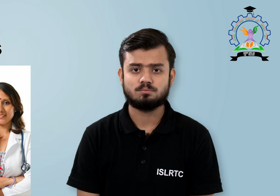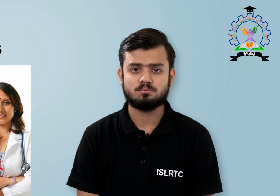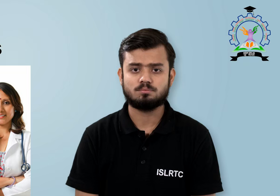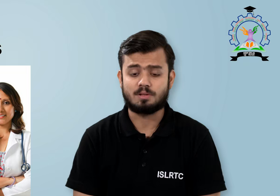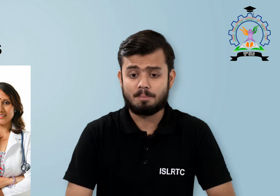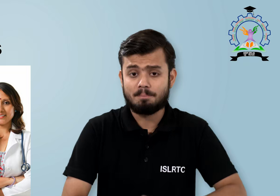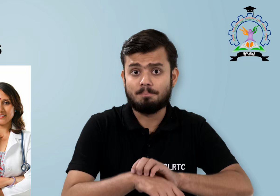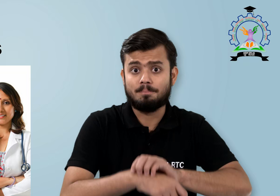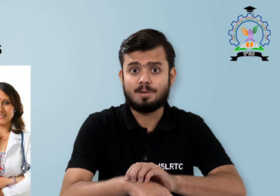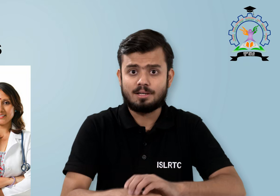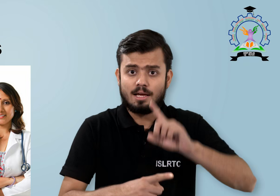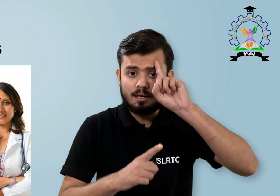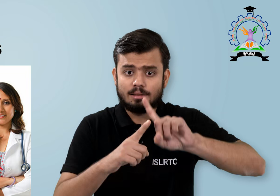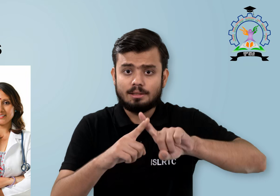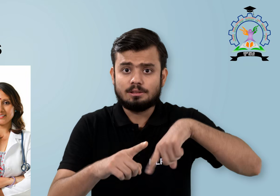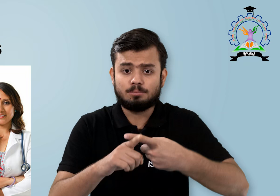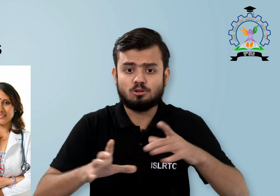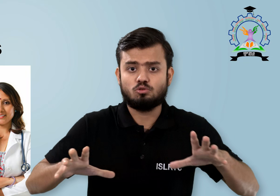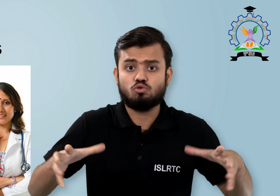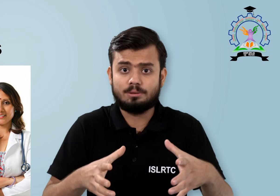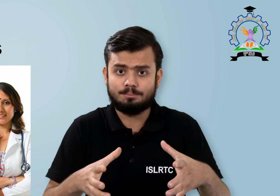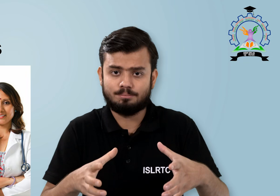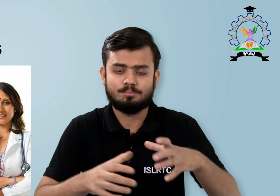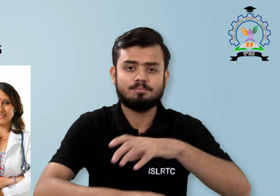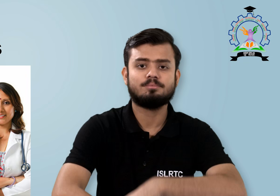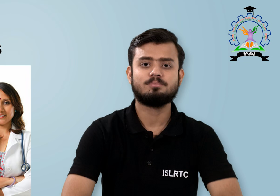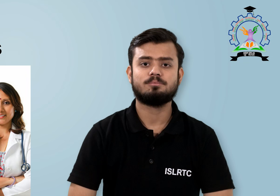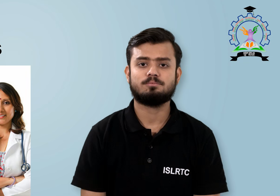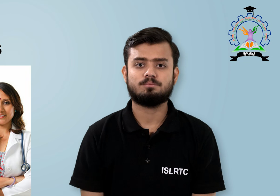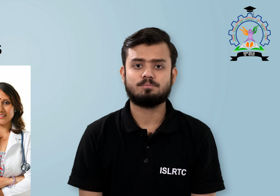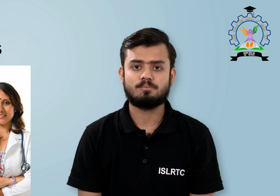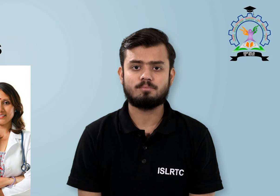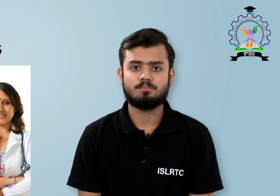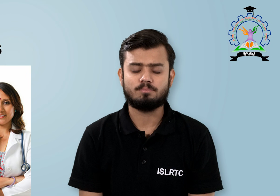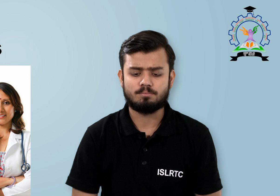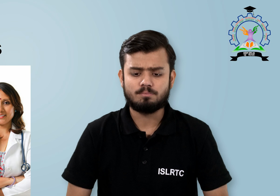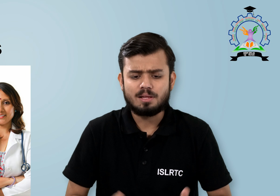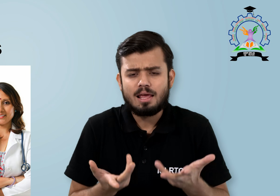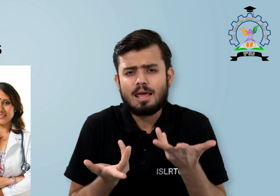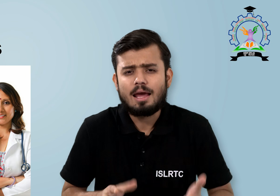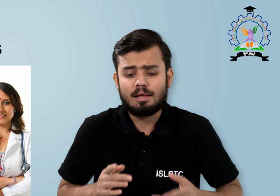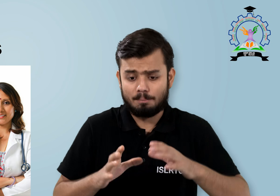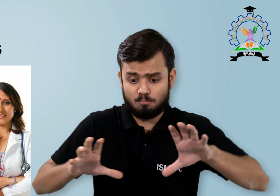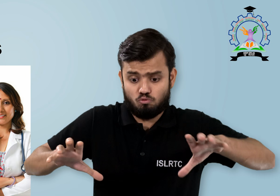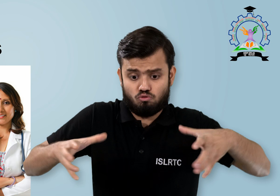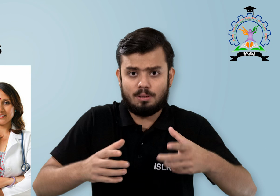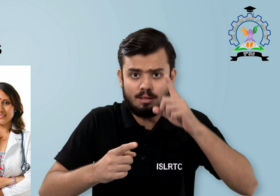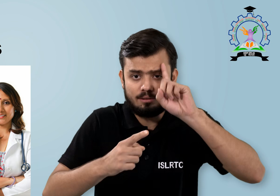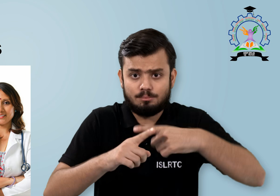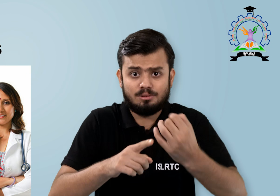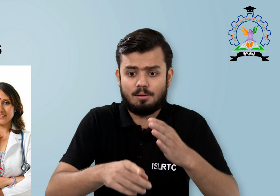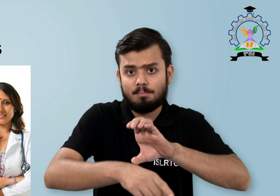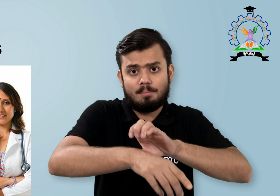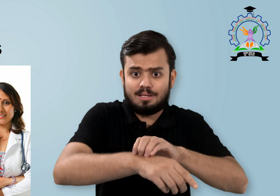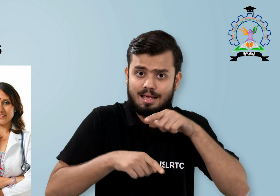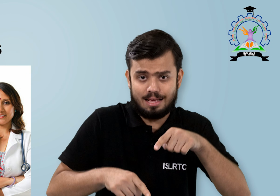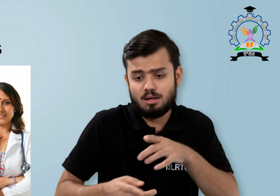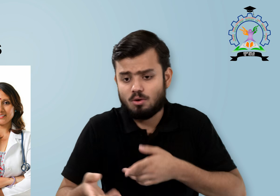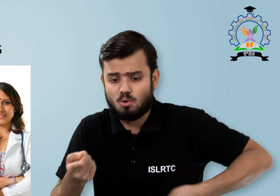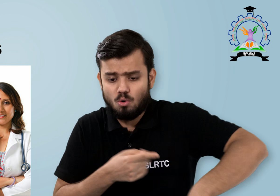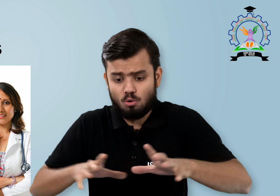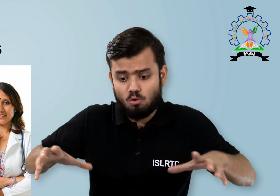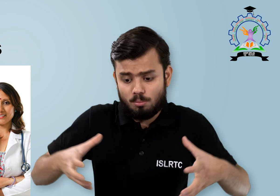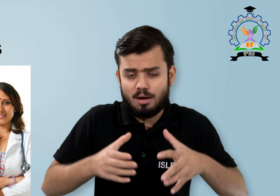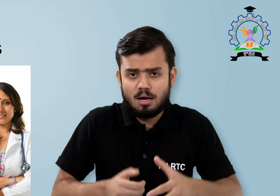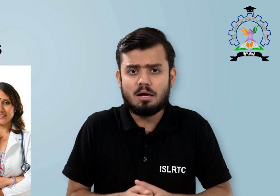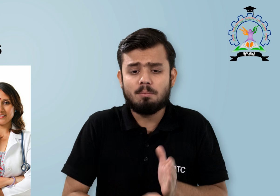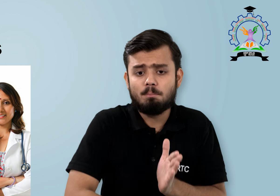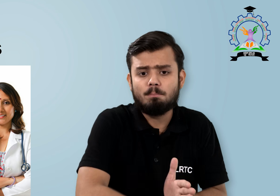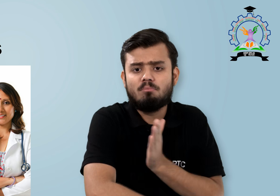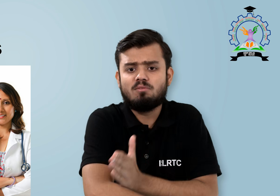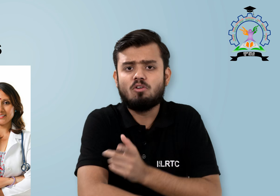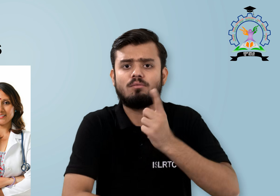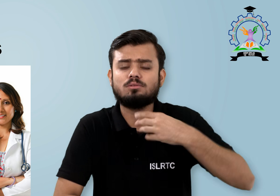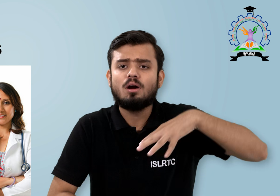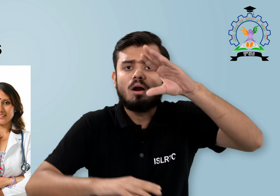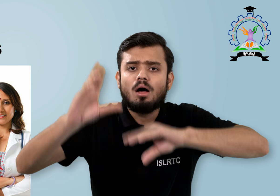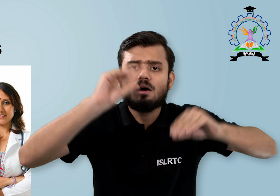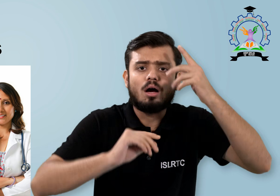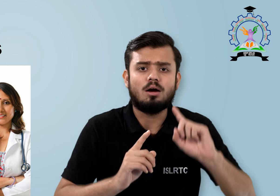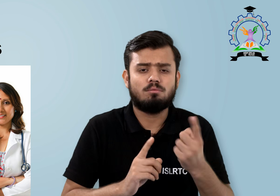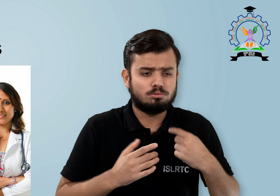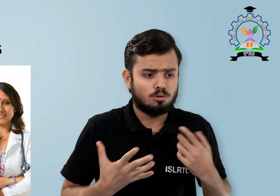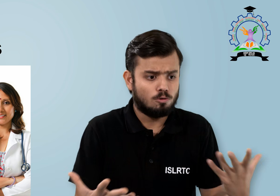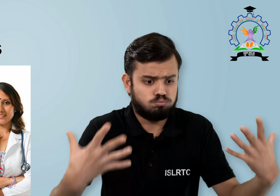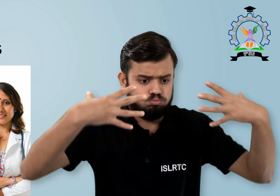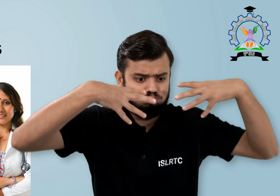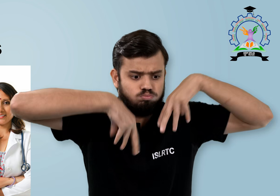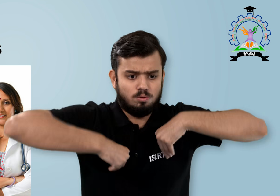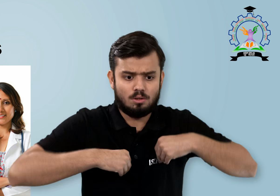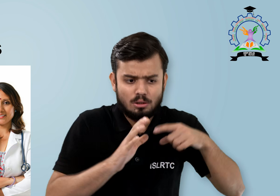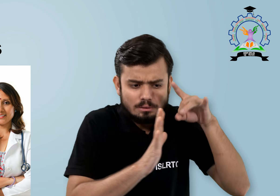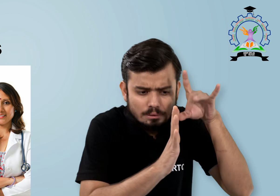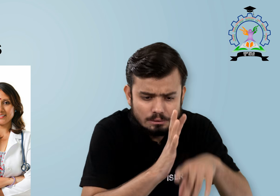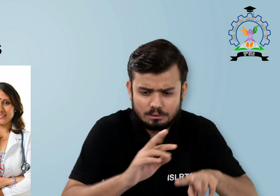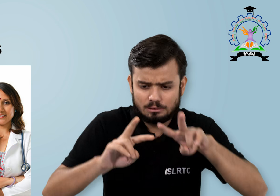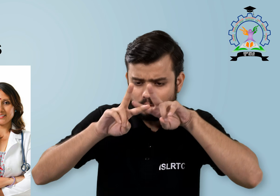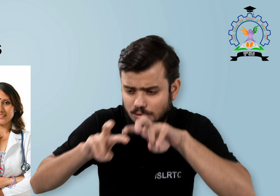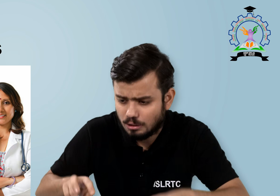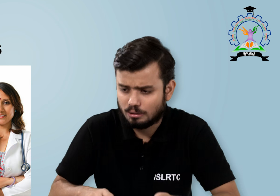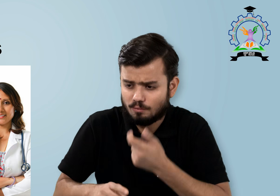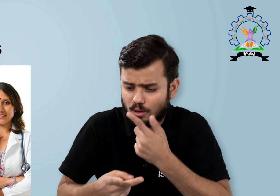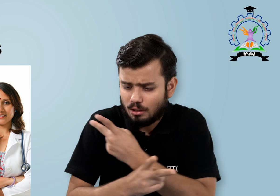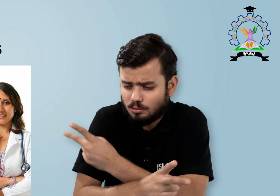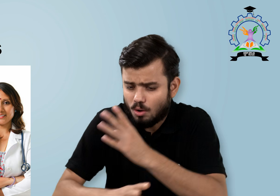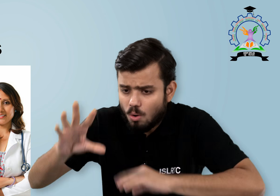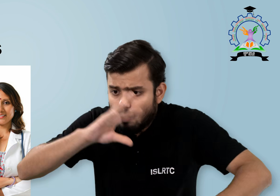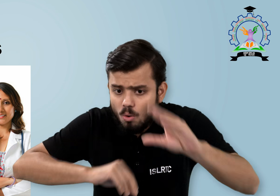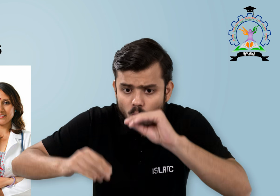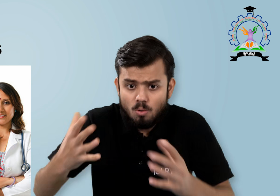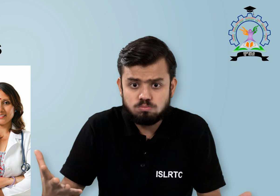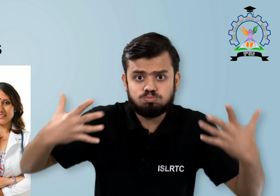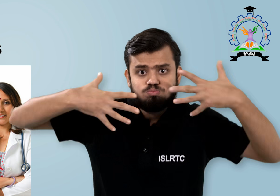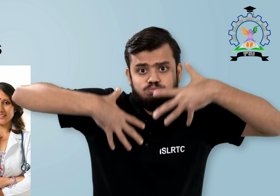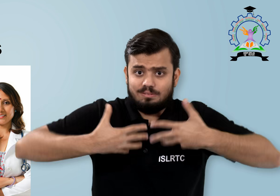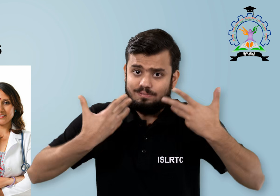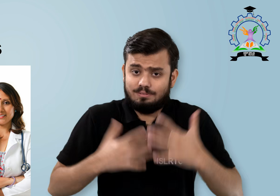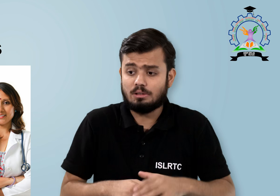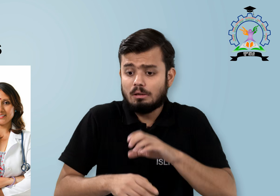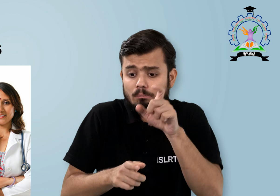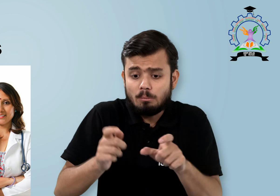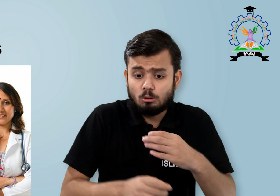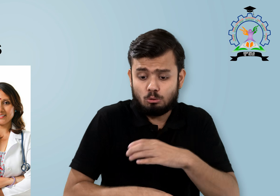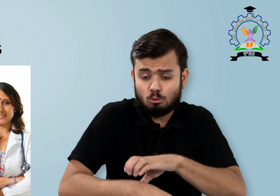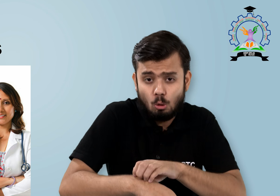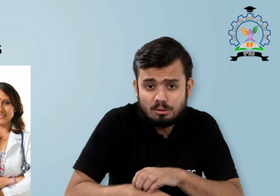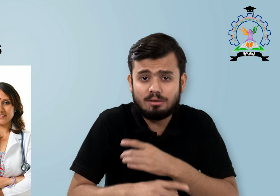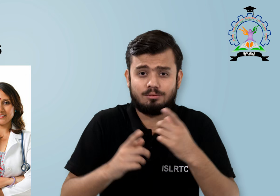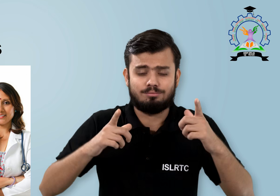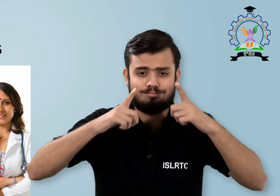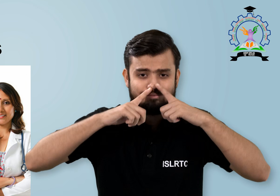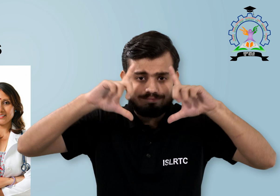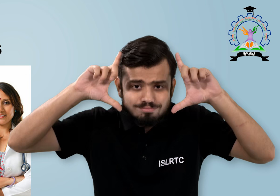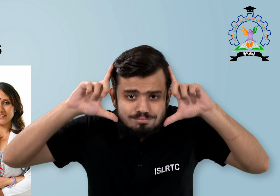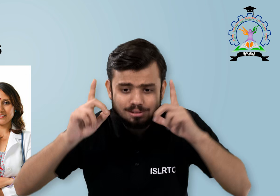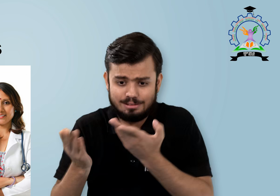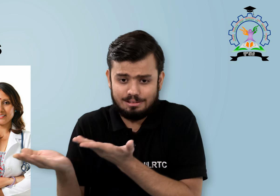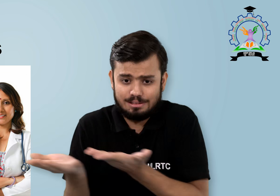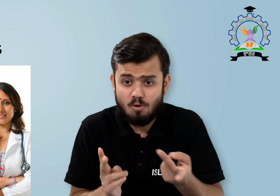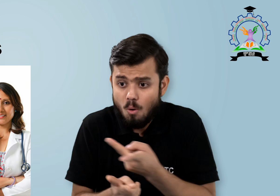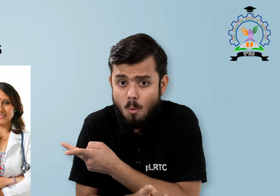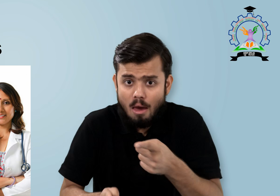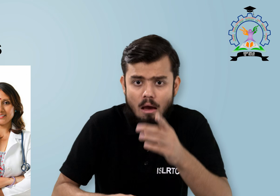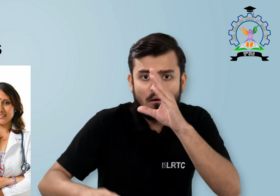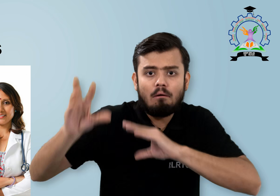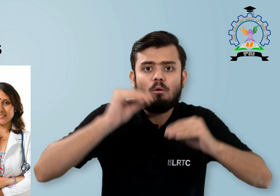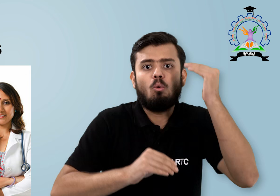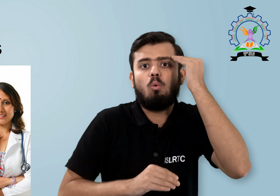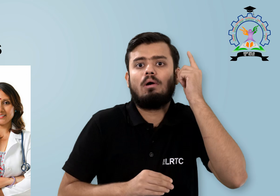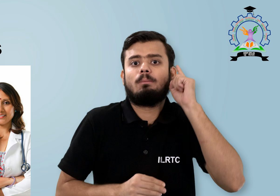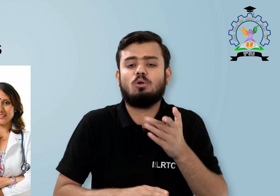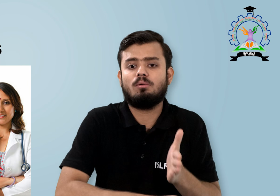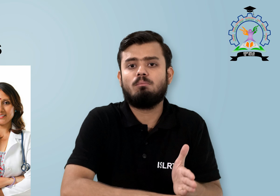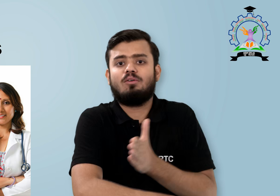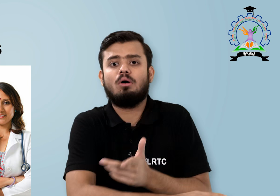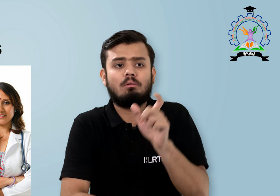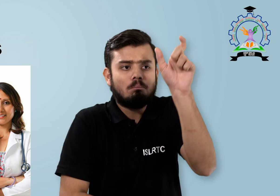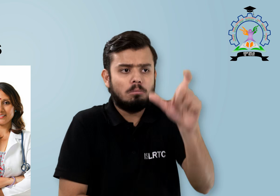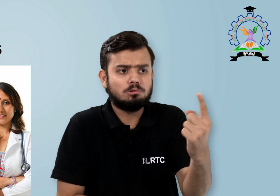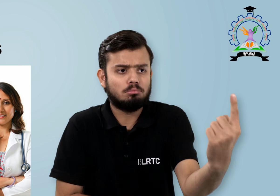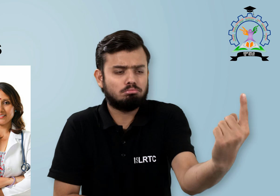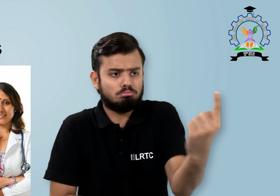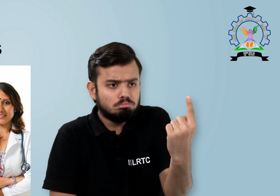Healthcare Professionals A healthcare professional is a person who provides health services to patients, based on formal training and experience.